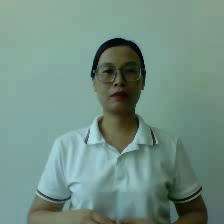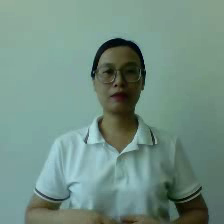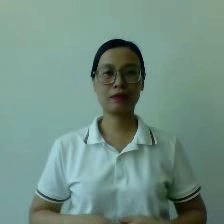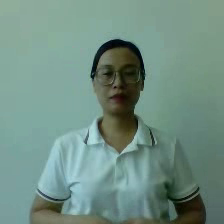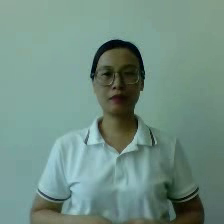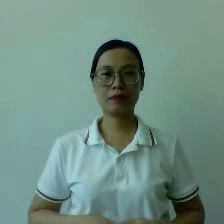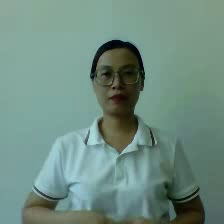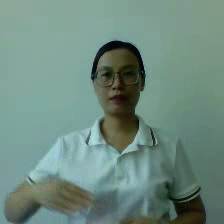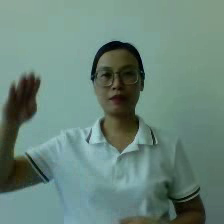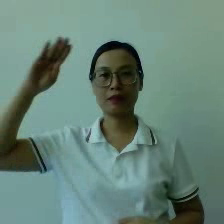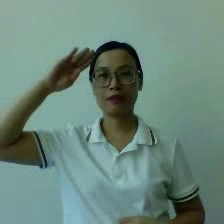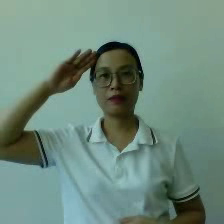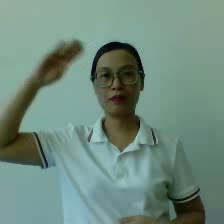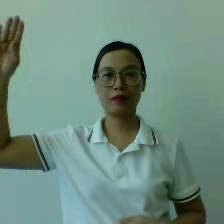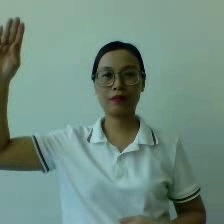Chào